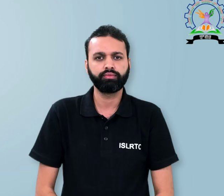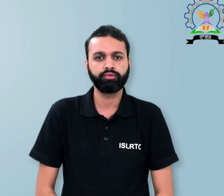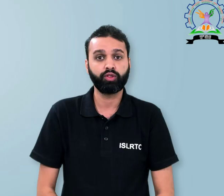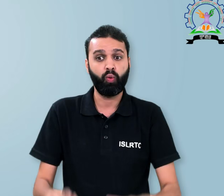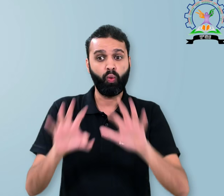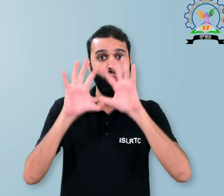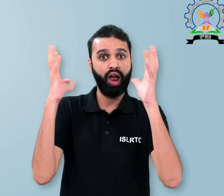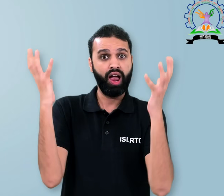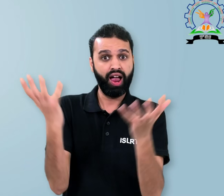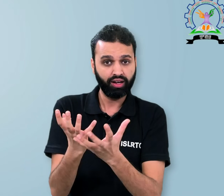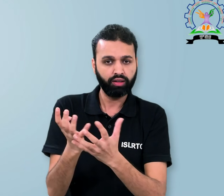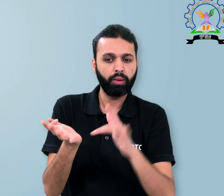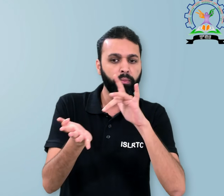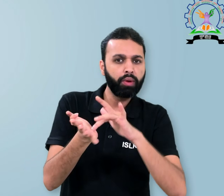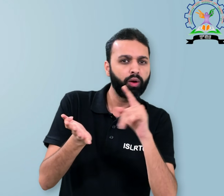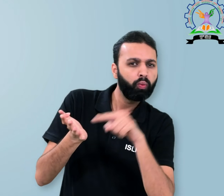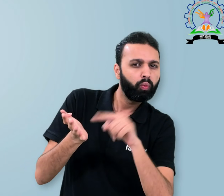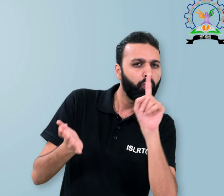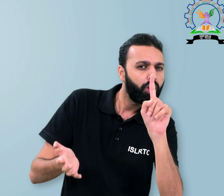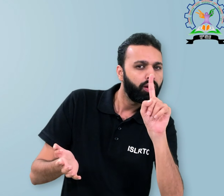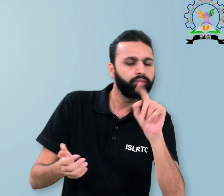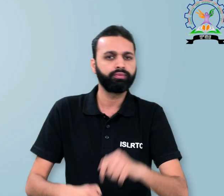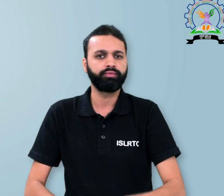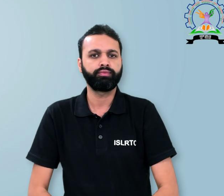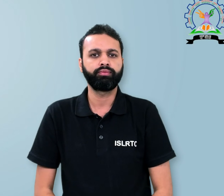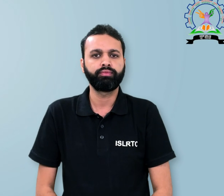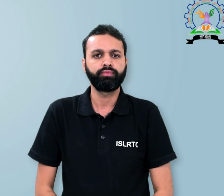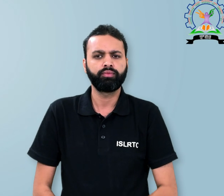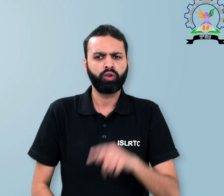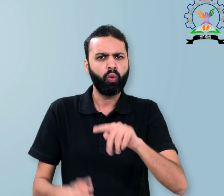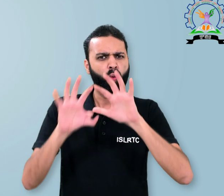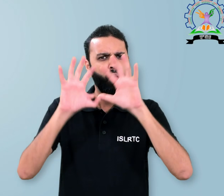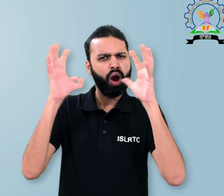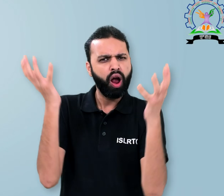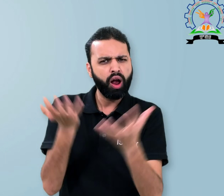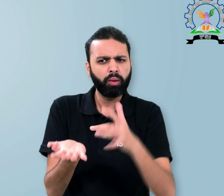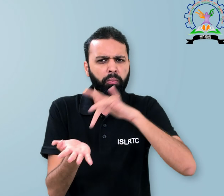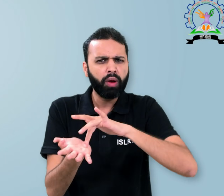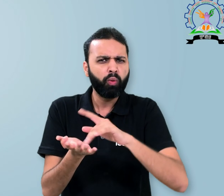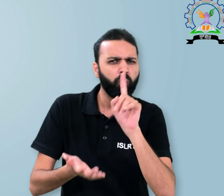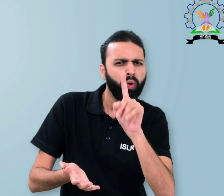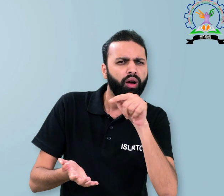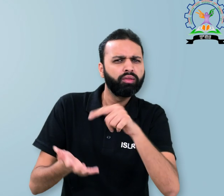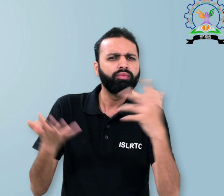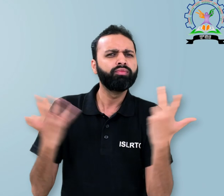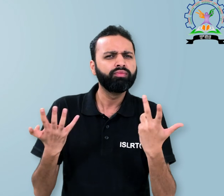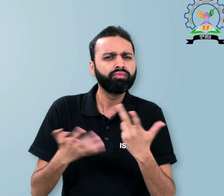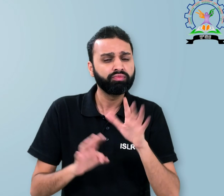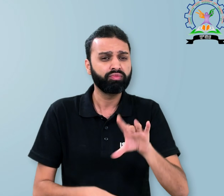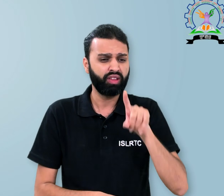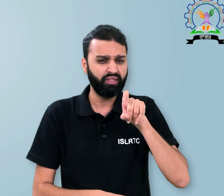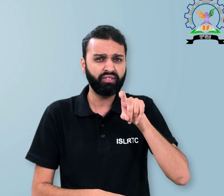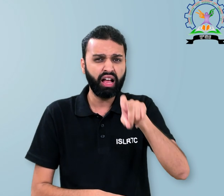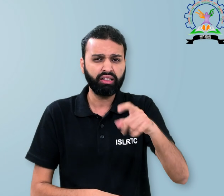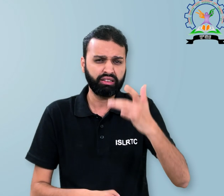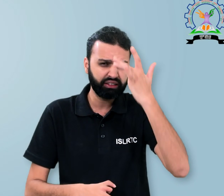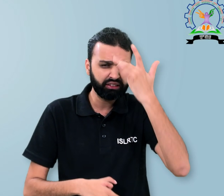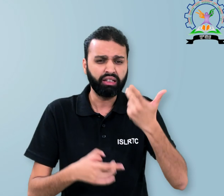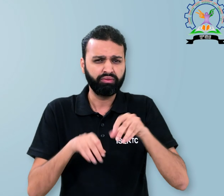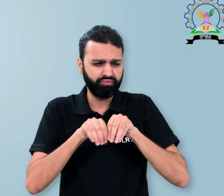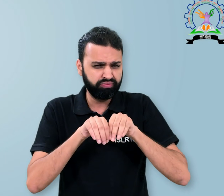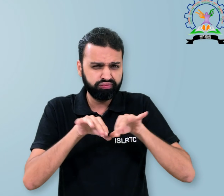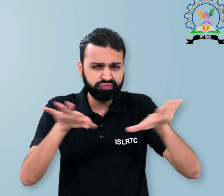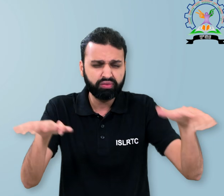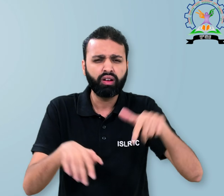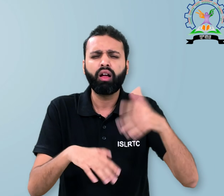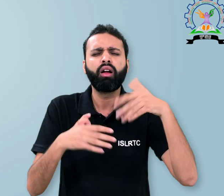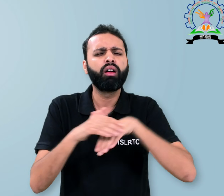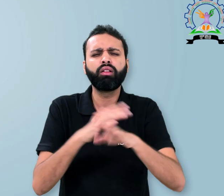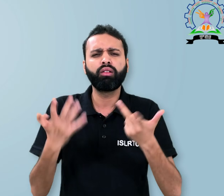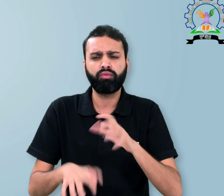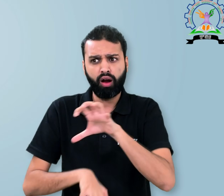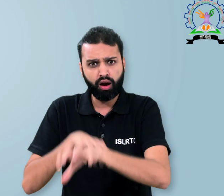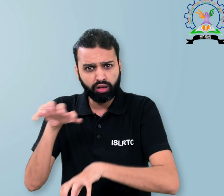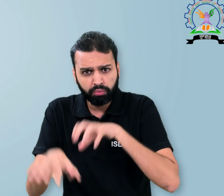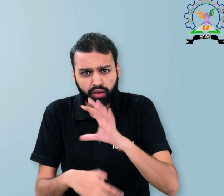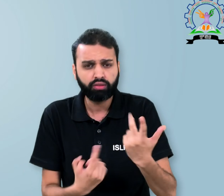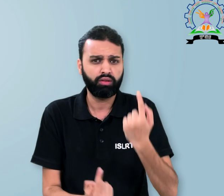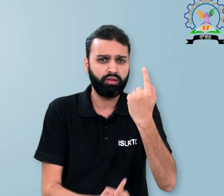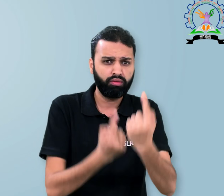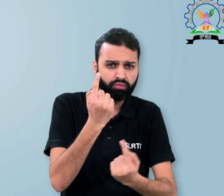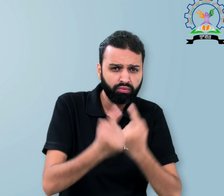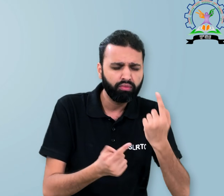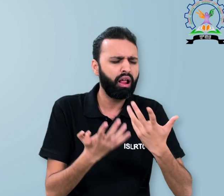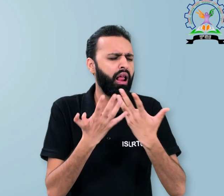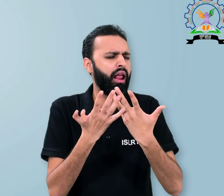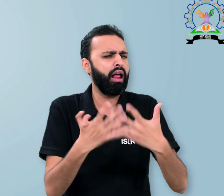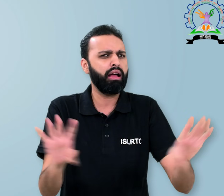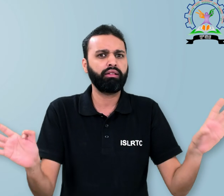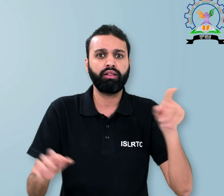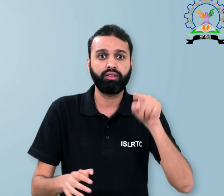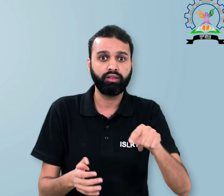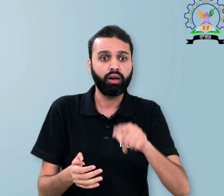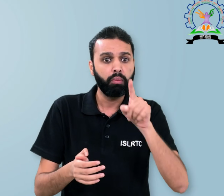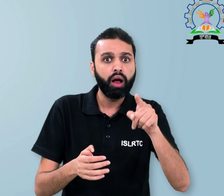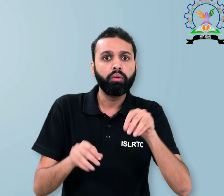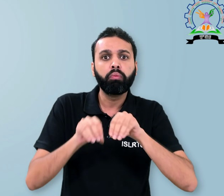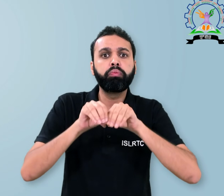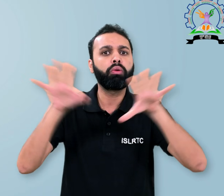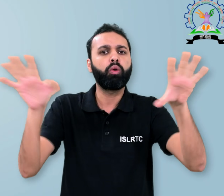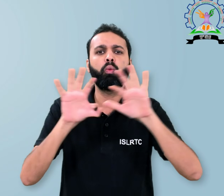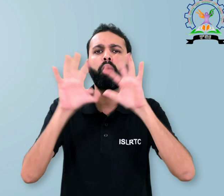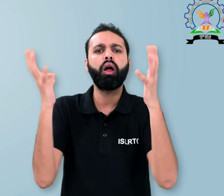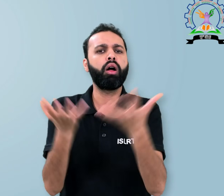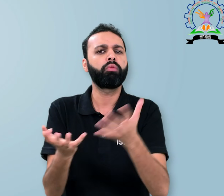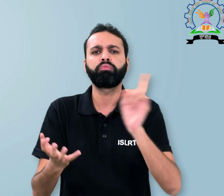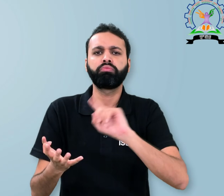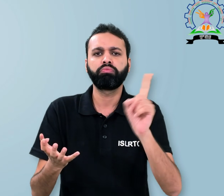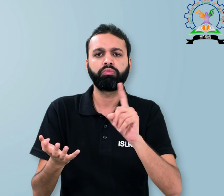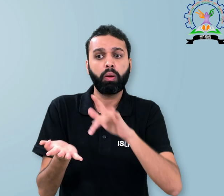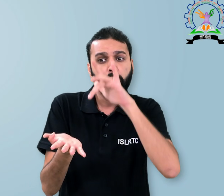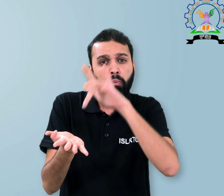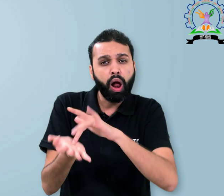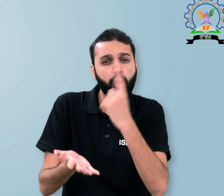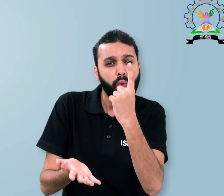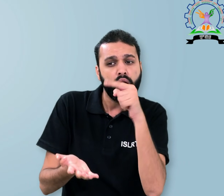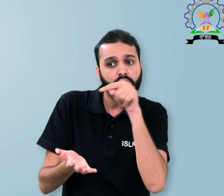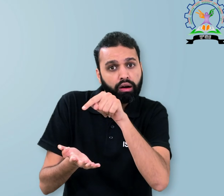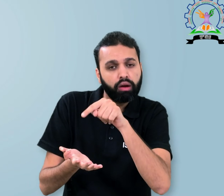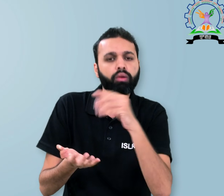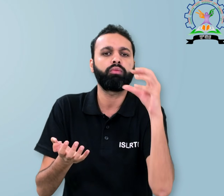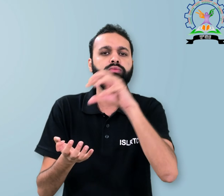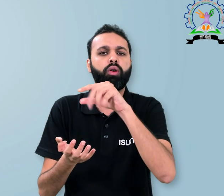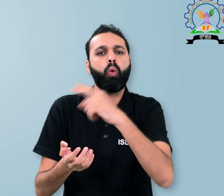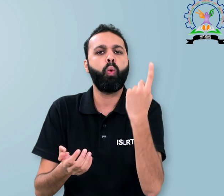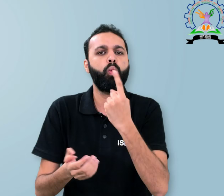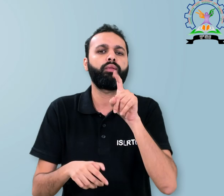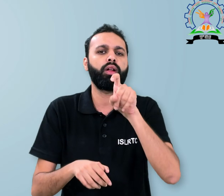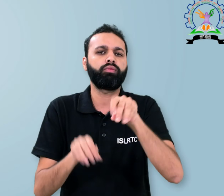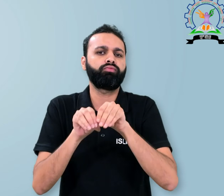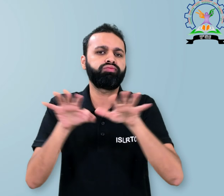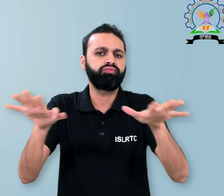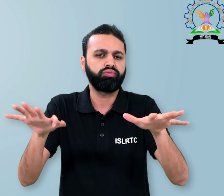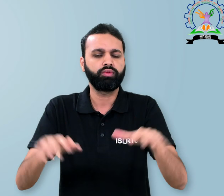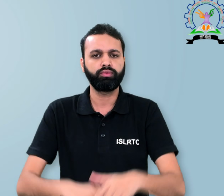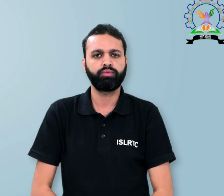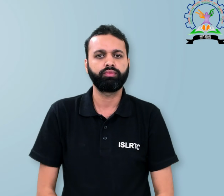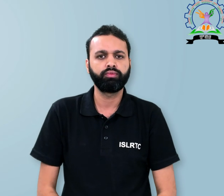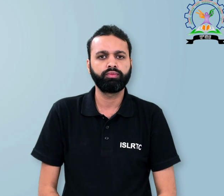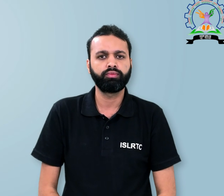Endemic An organism that is restricted or peculiar to a locality or region.